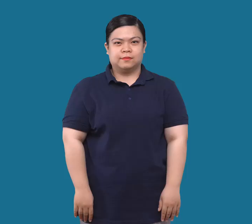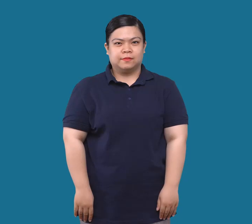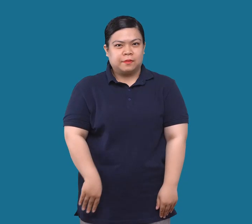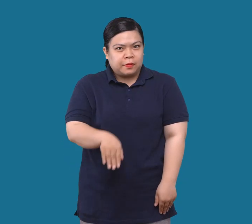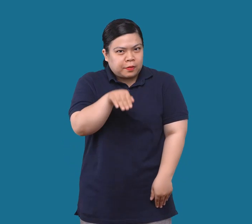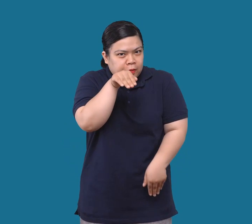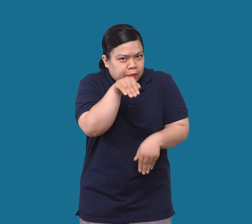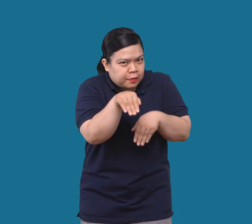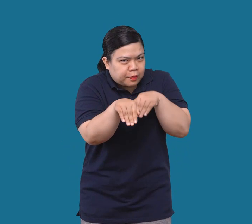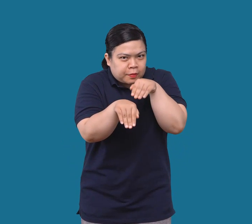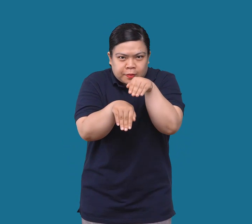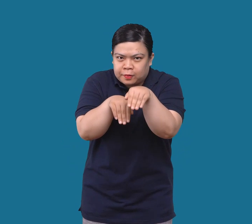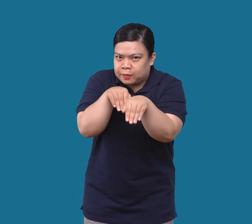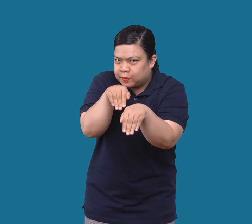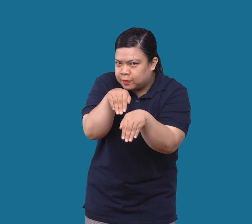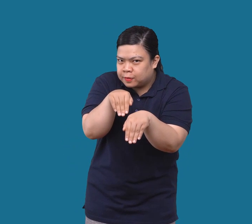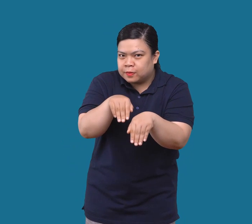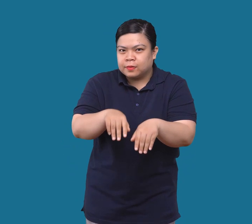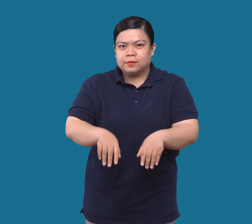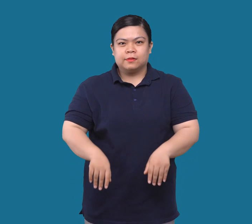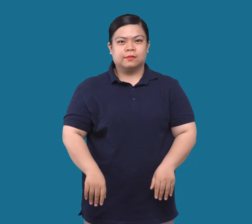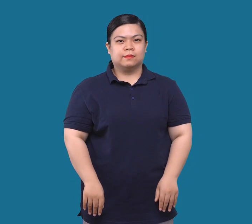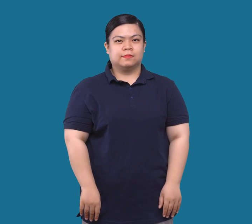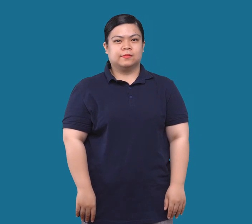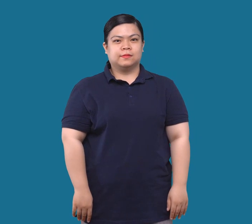rón rén